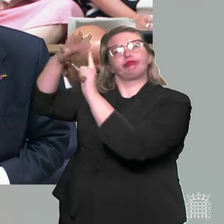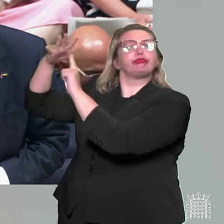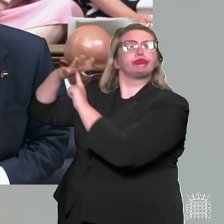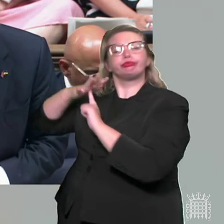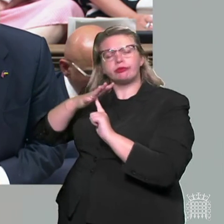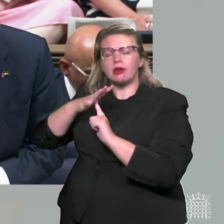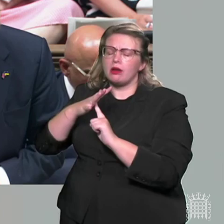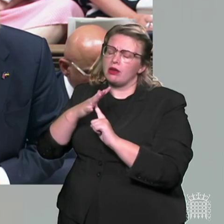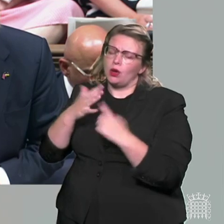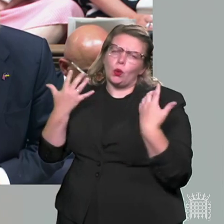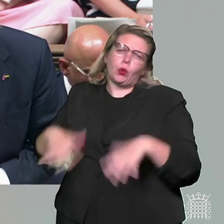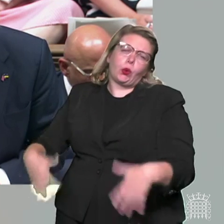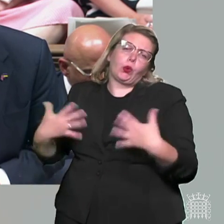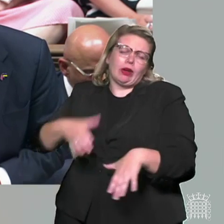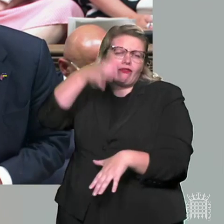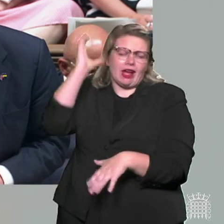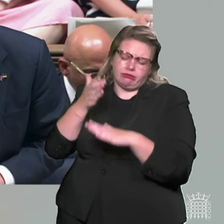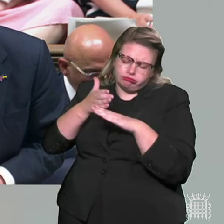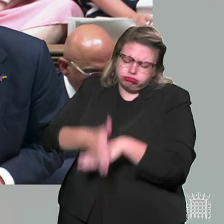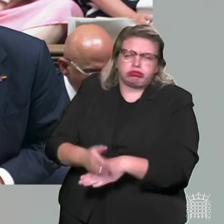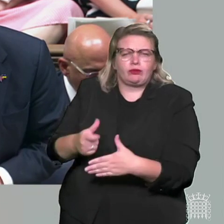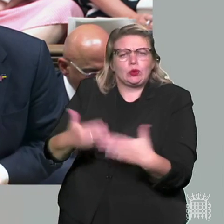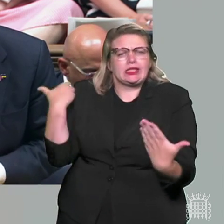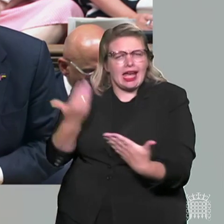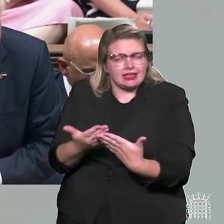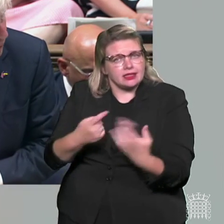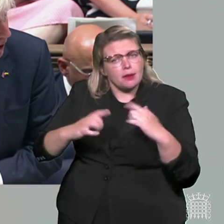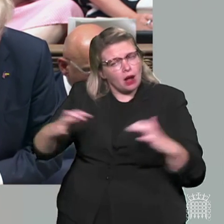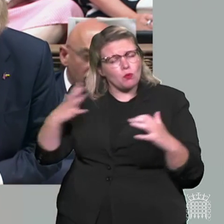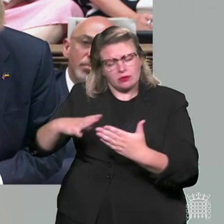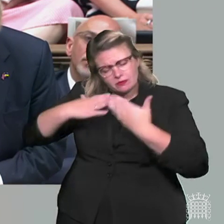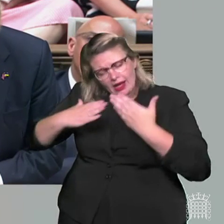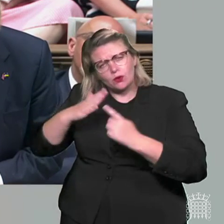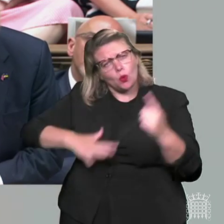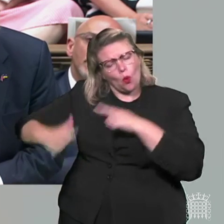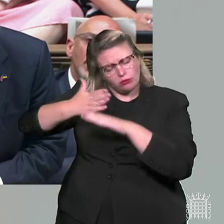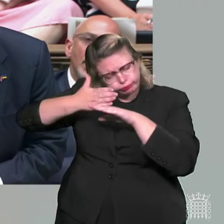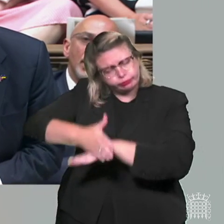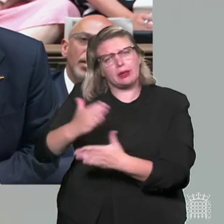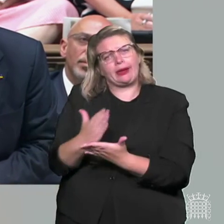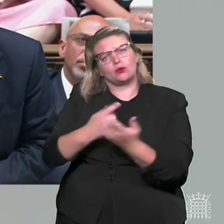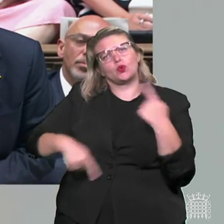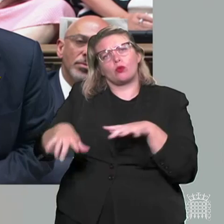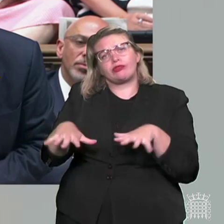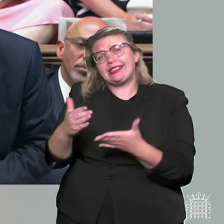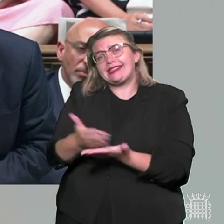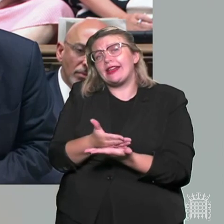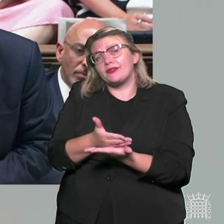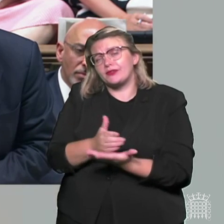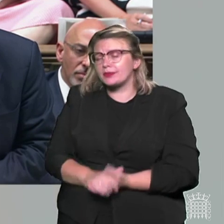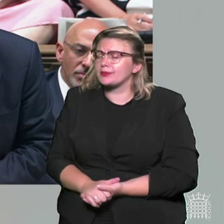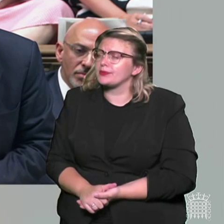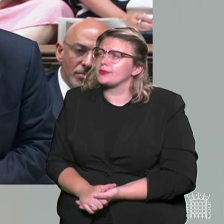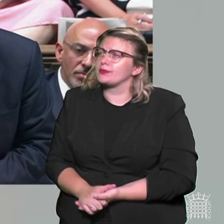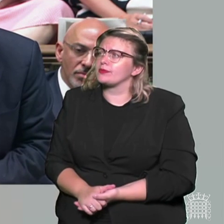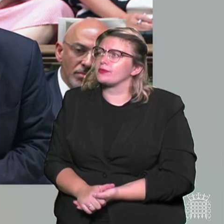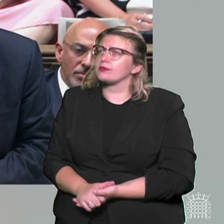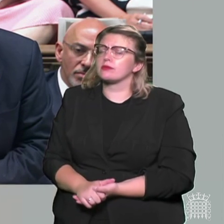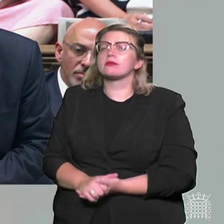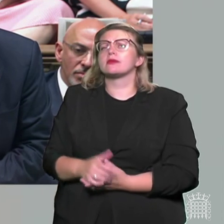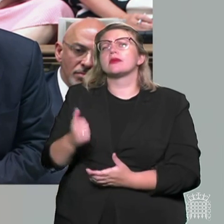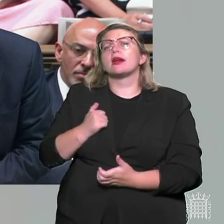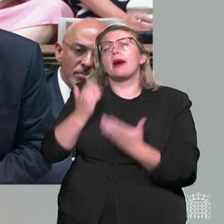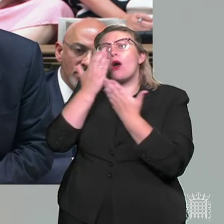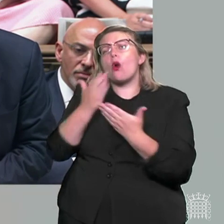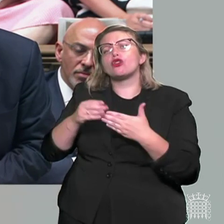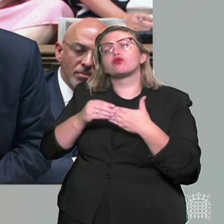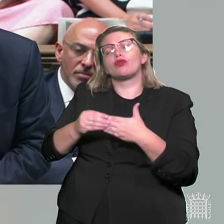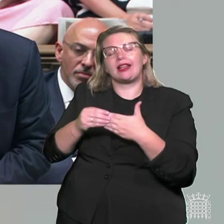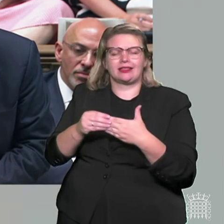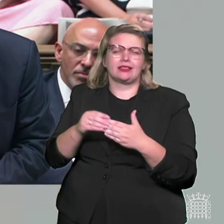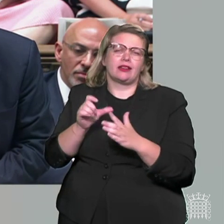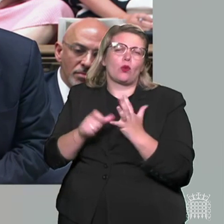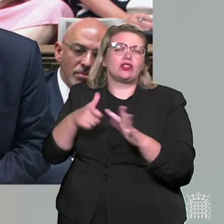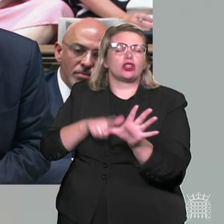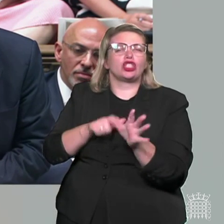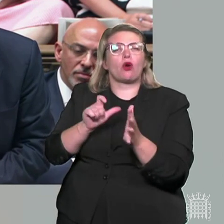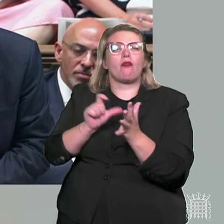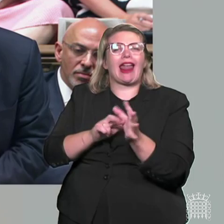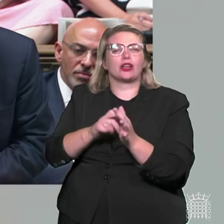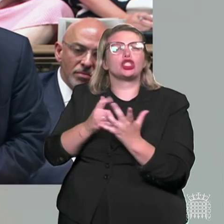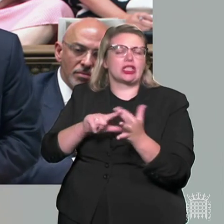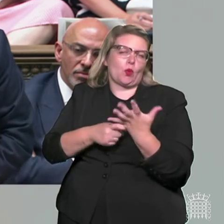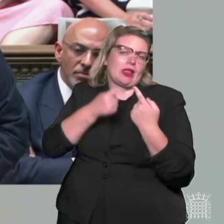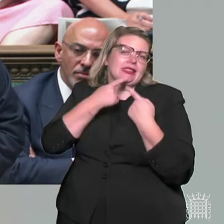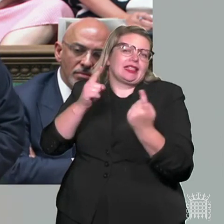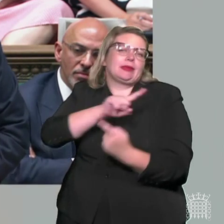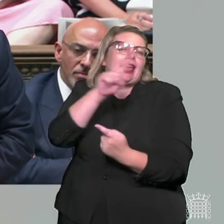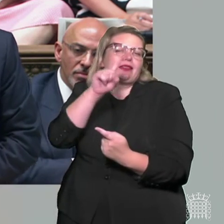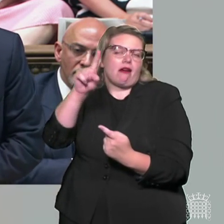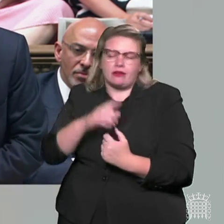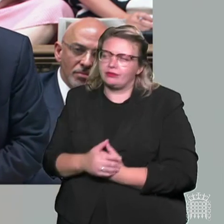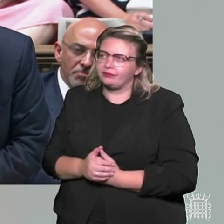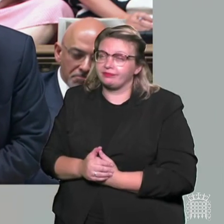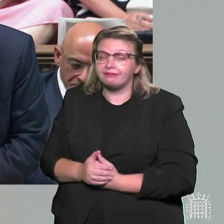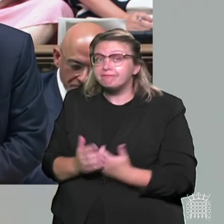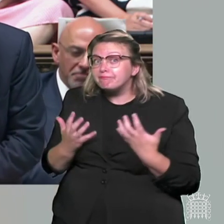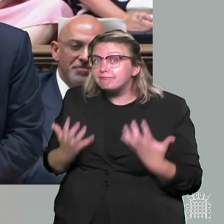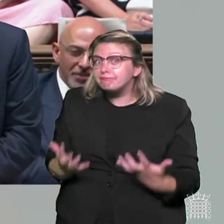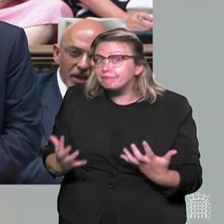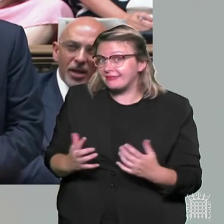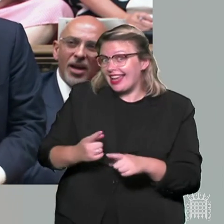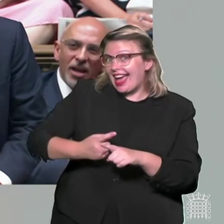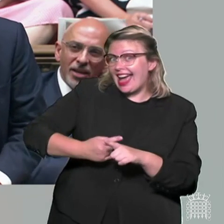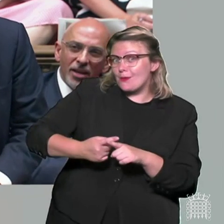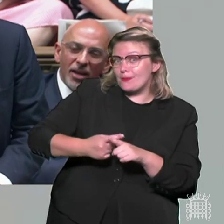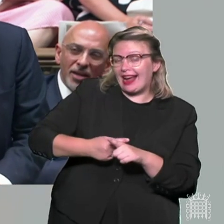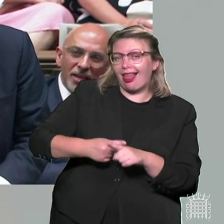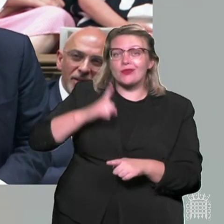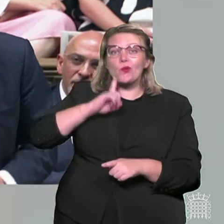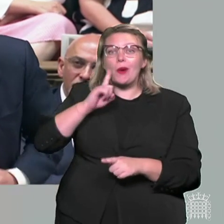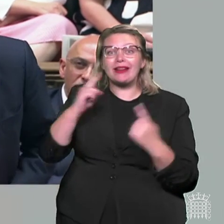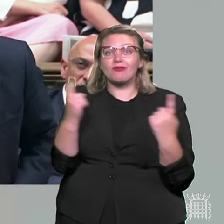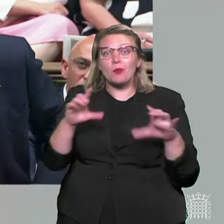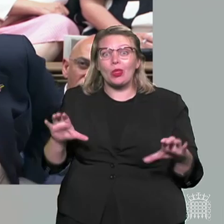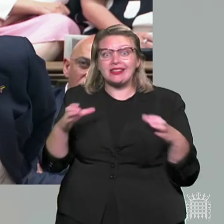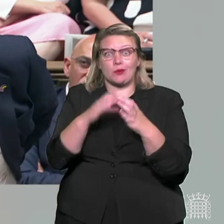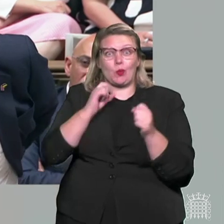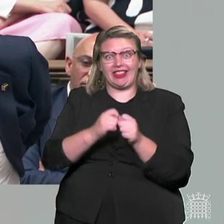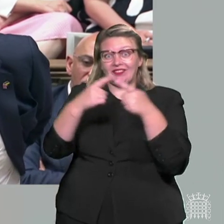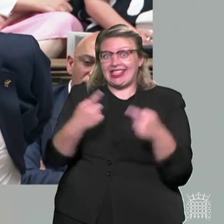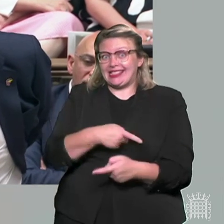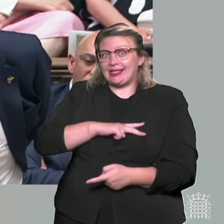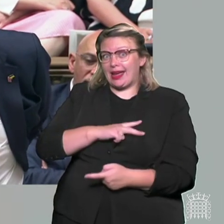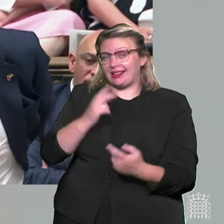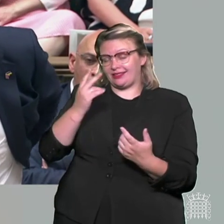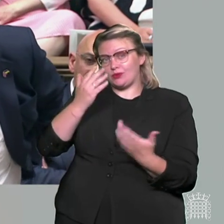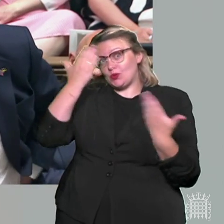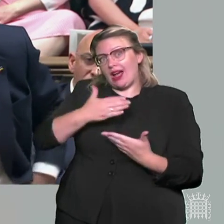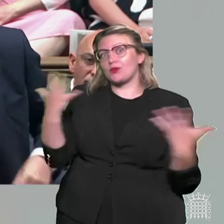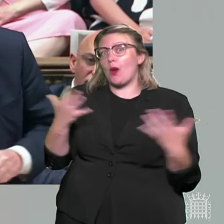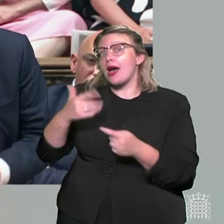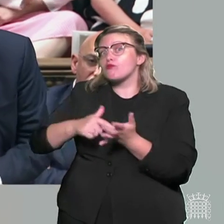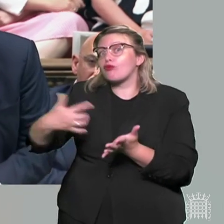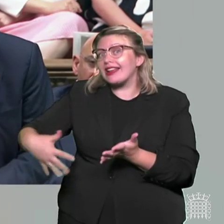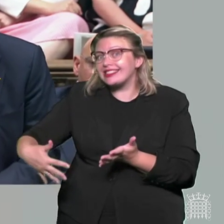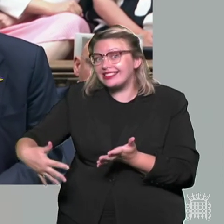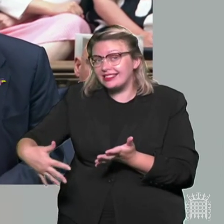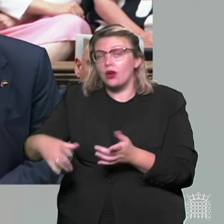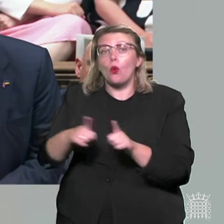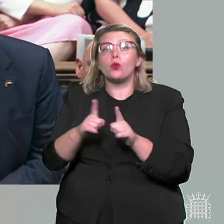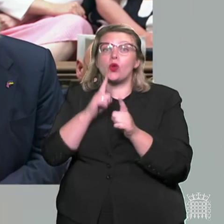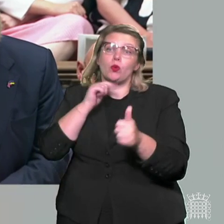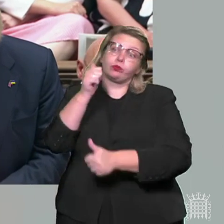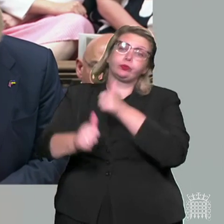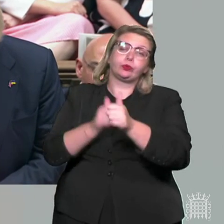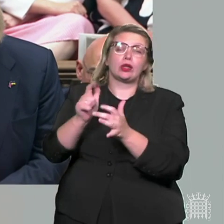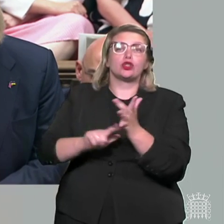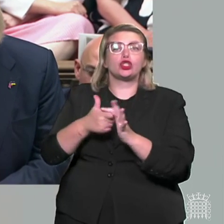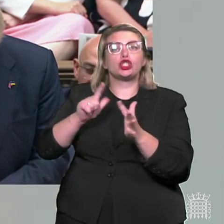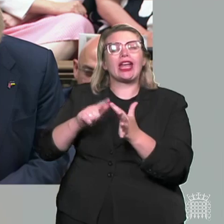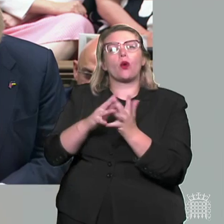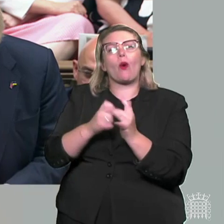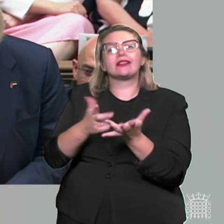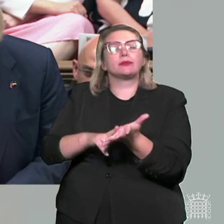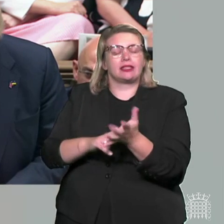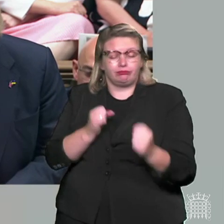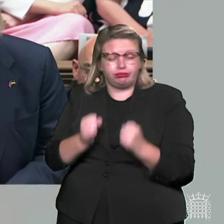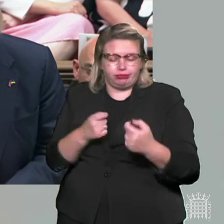I also know the House will want to congratulate Jake Wightman, who produced a stunning run to take gold in the 1,500 metres at the world championships in Oregon.